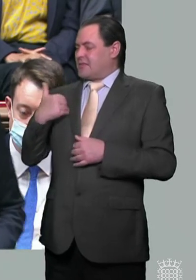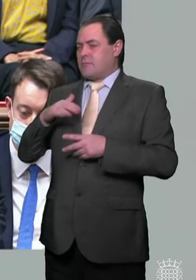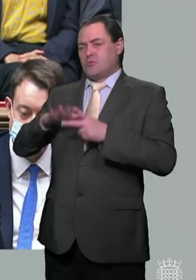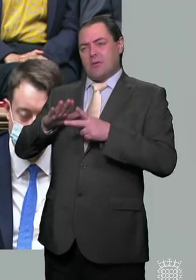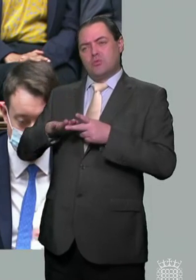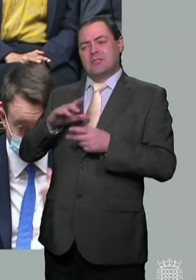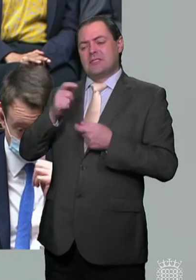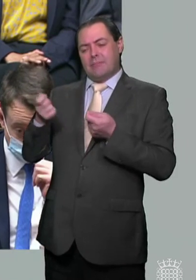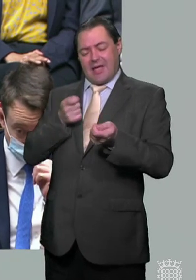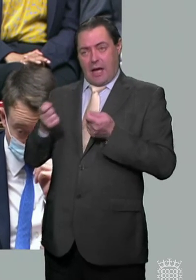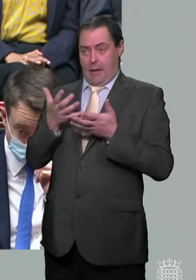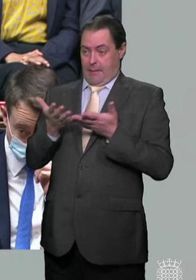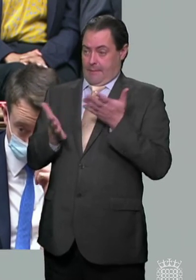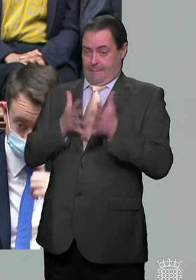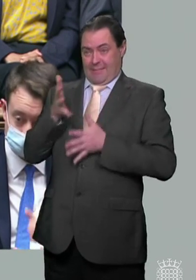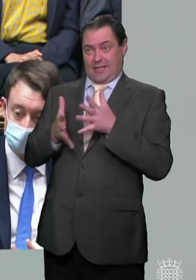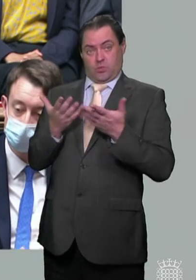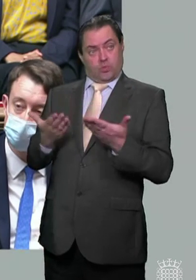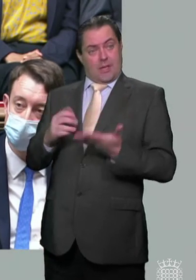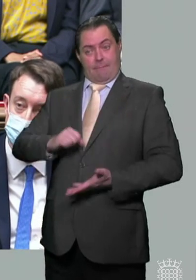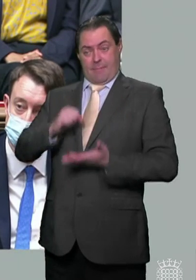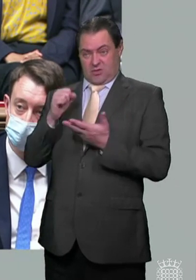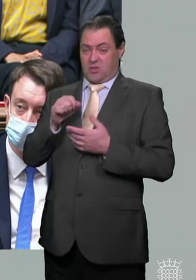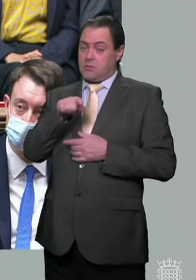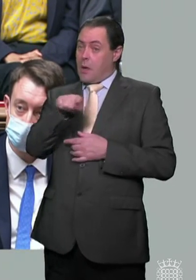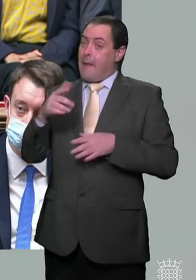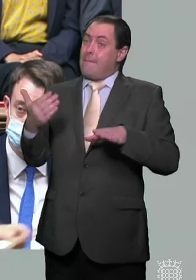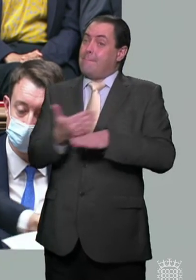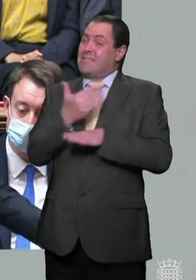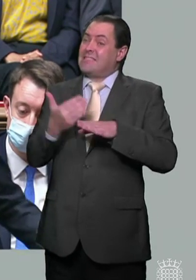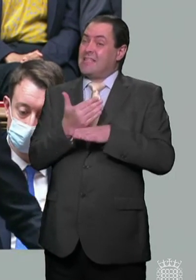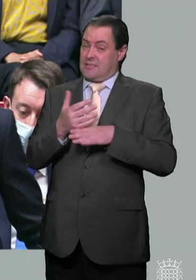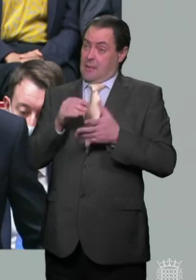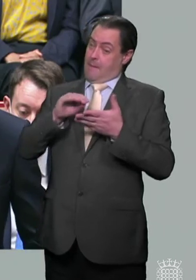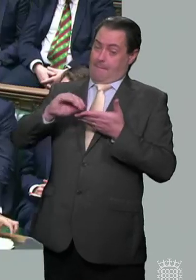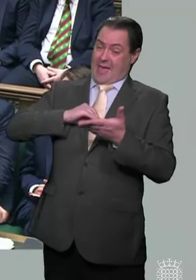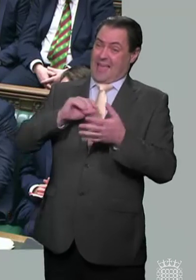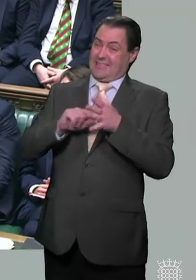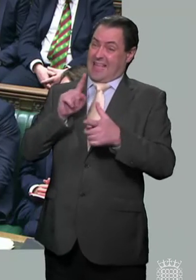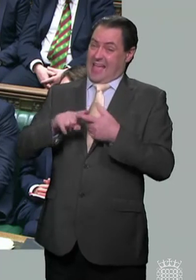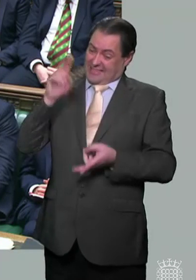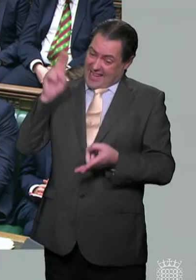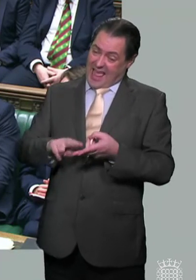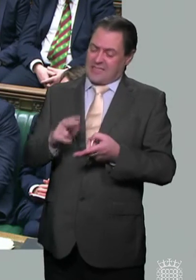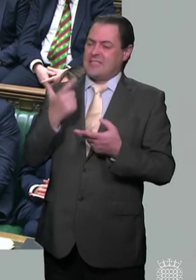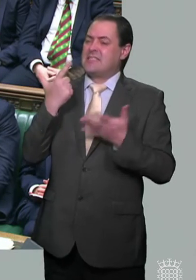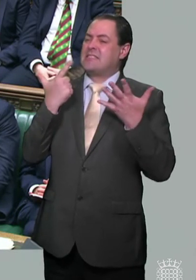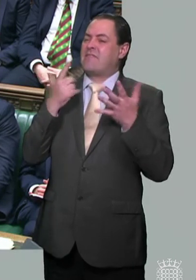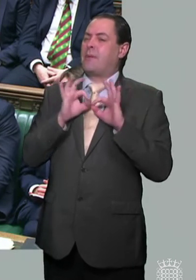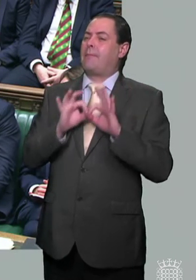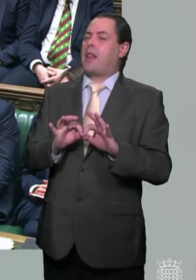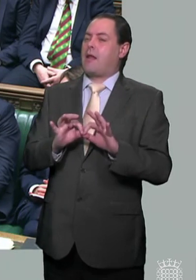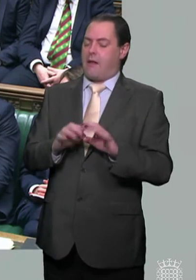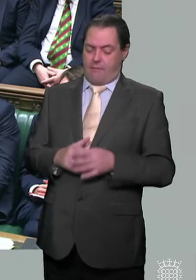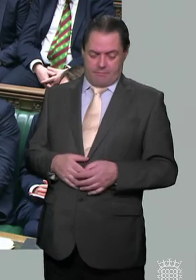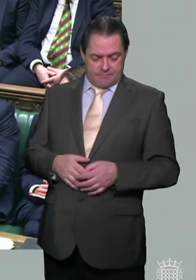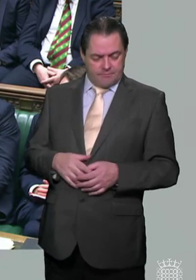Taken together, today’s Budget cuts business rates by £7 billion.